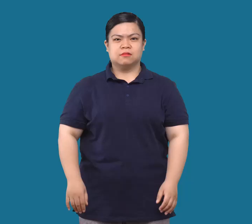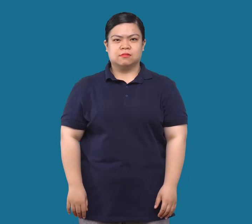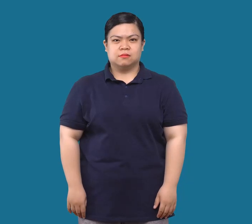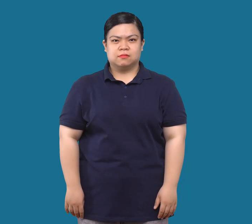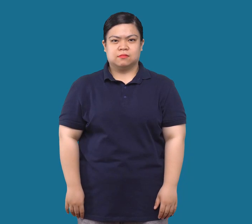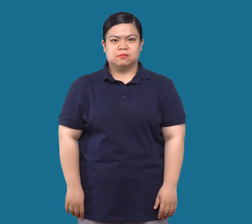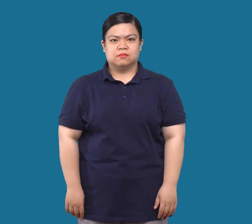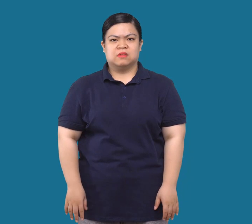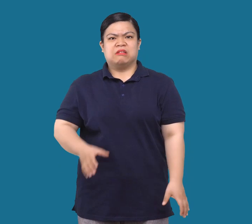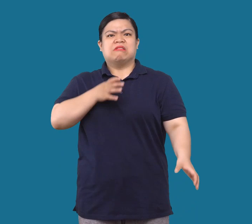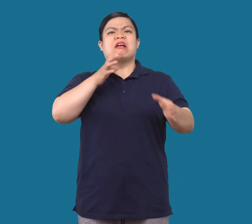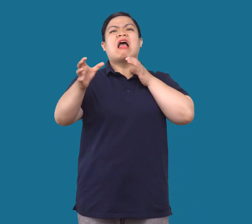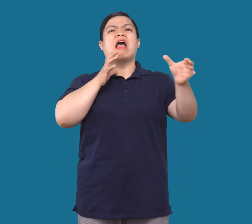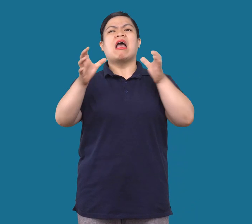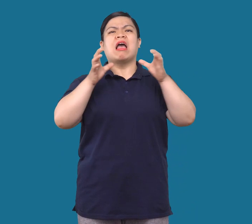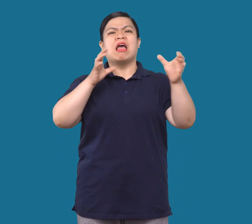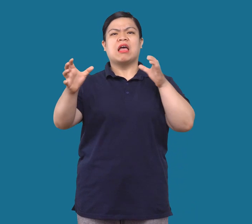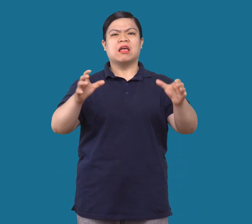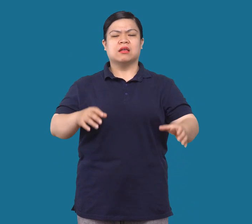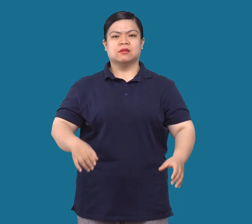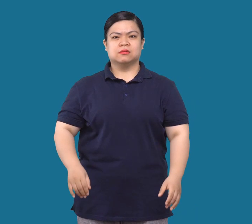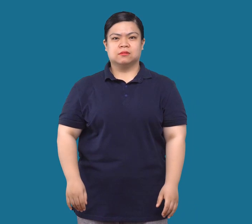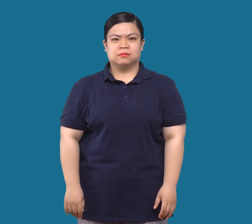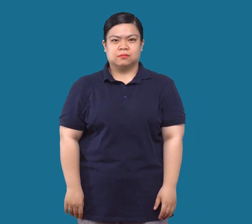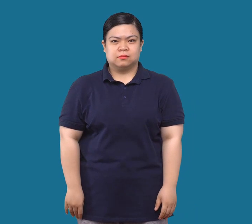thét